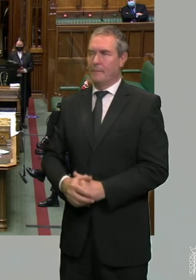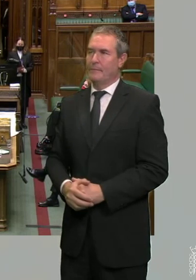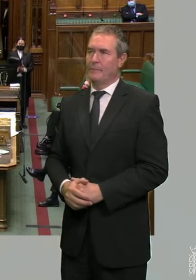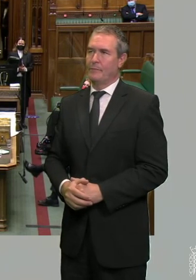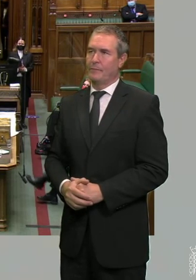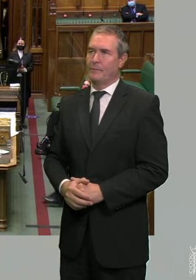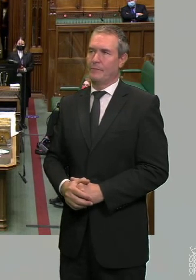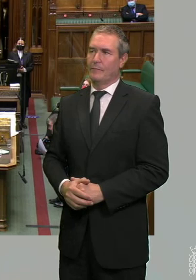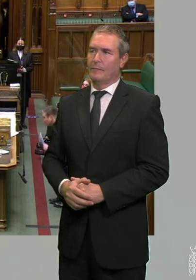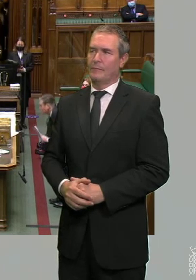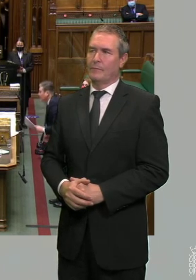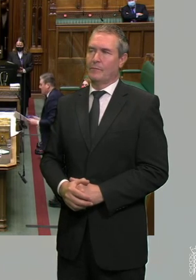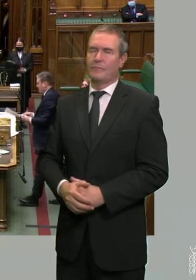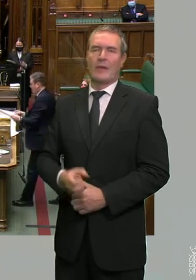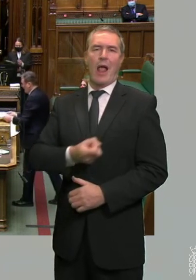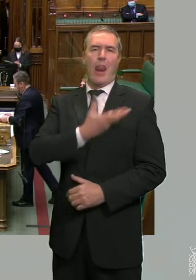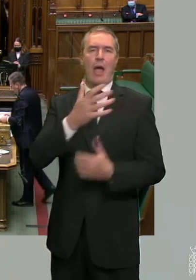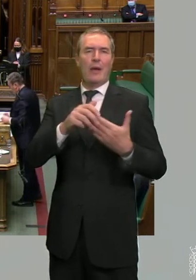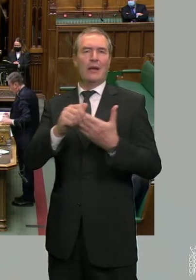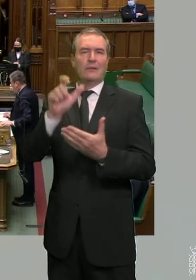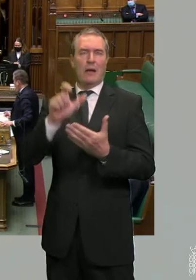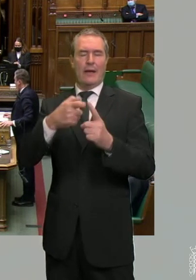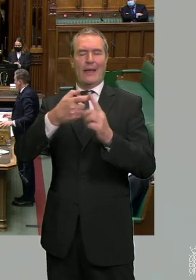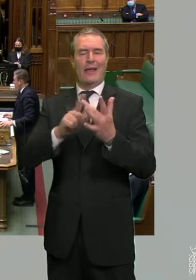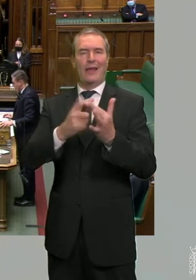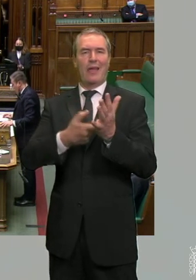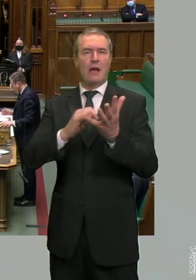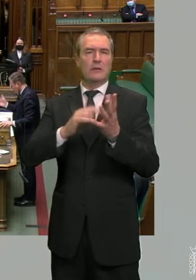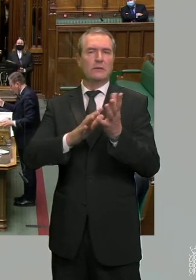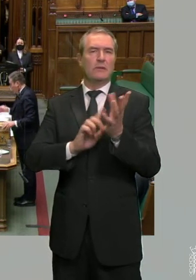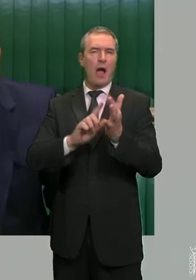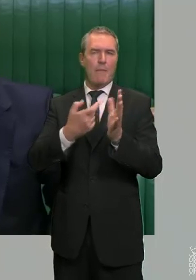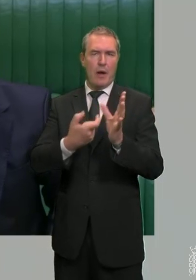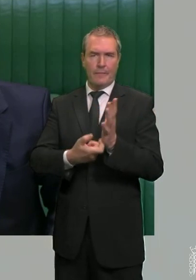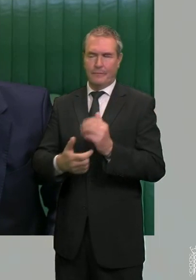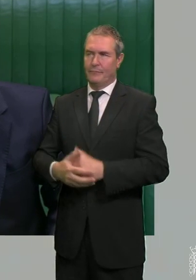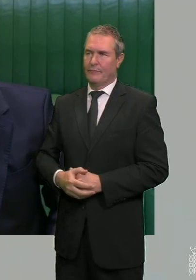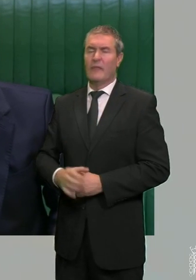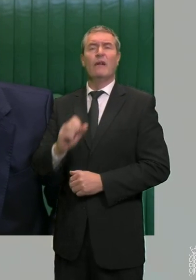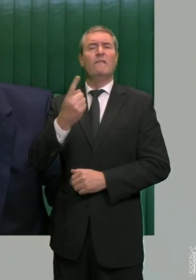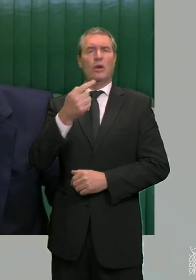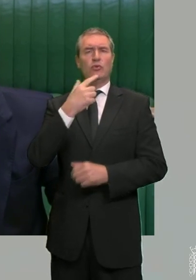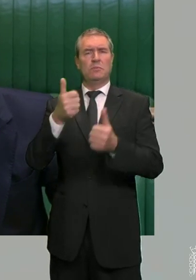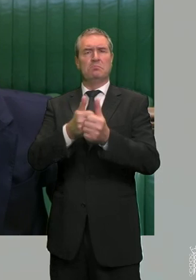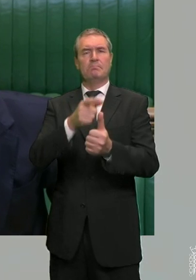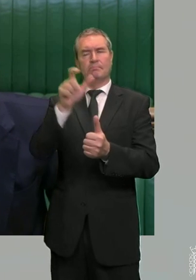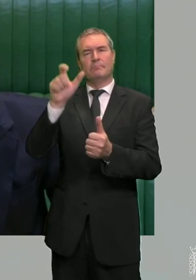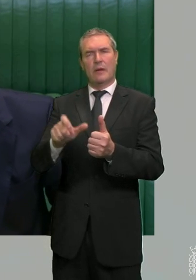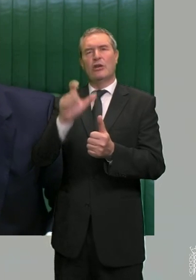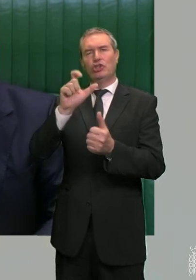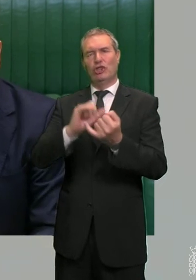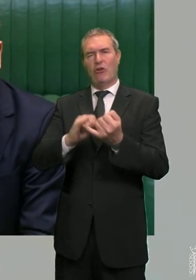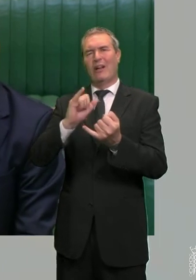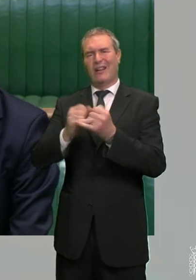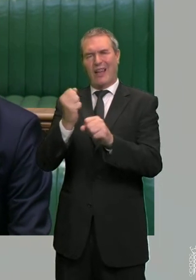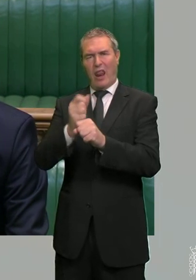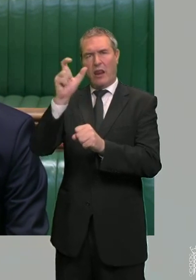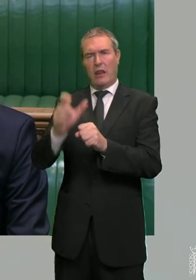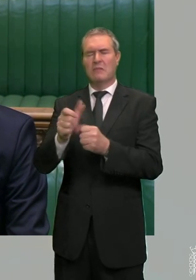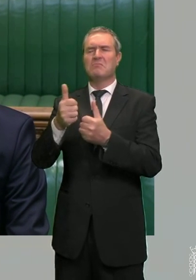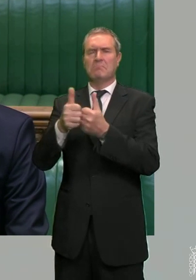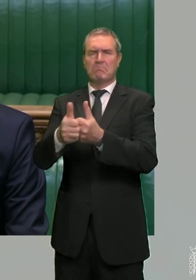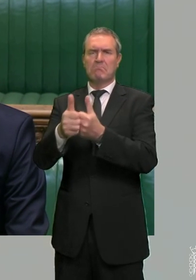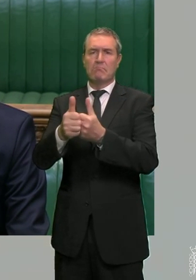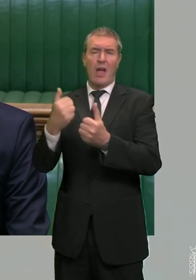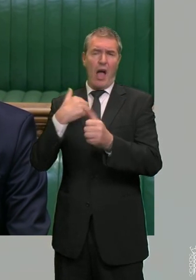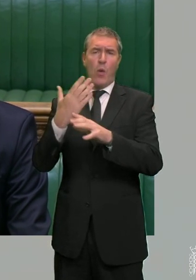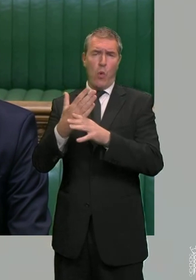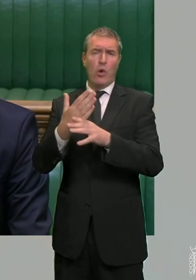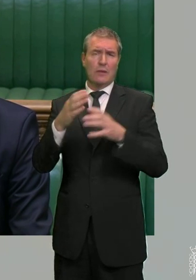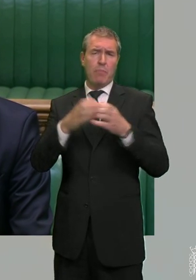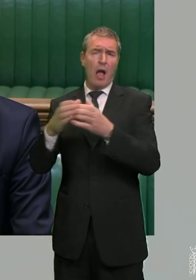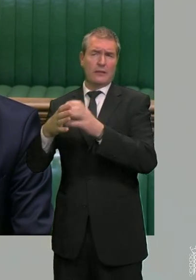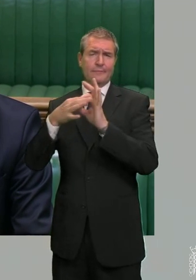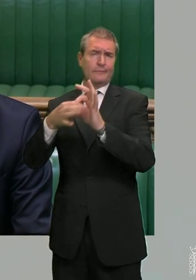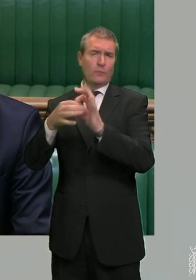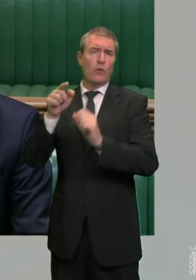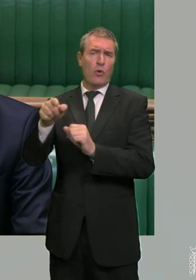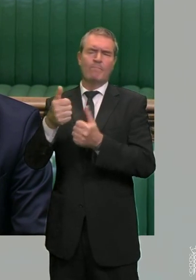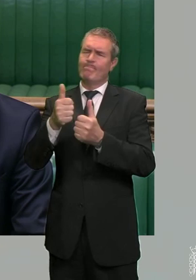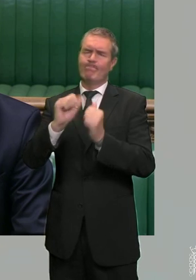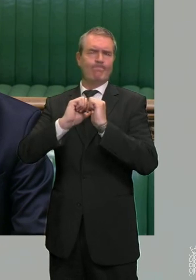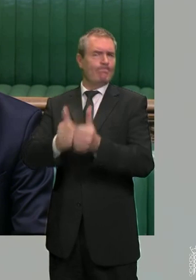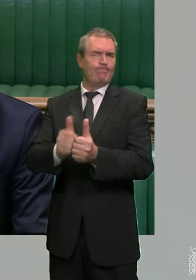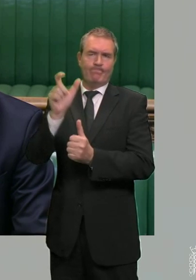May I join the Prime Minister in his remarks about Dame Cheryl Gillan, who I worked with on a cross-party basis and remember with fondness?